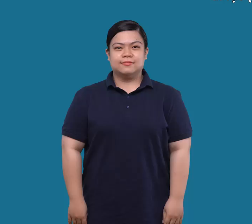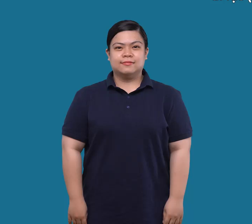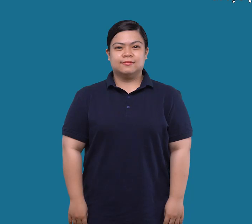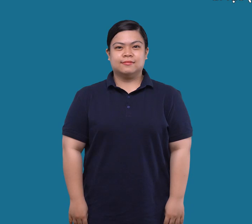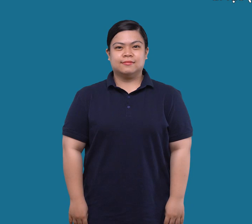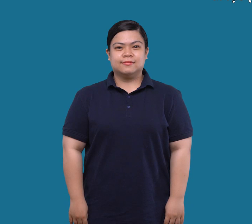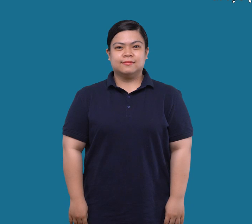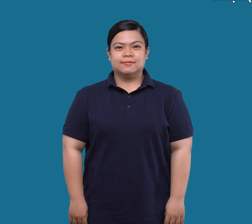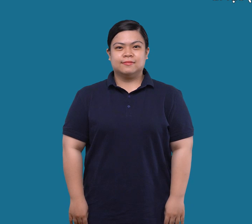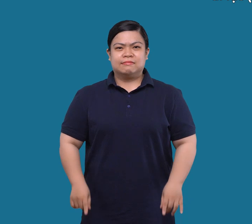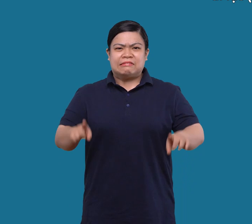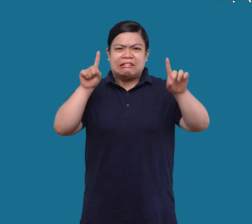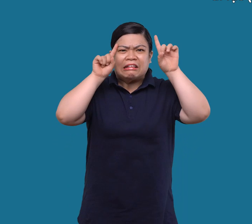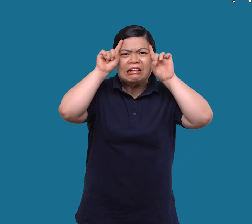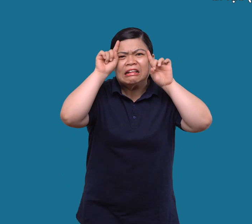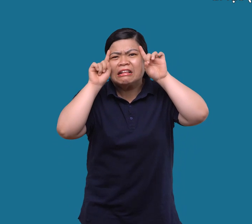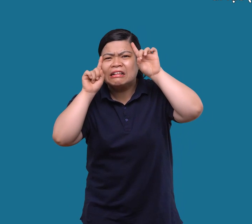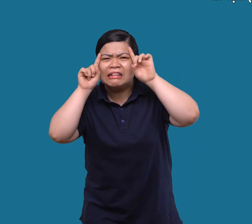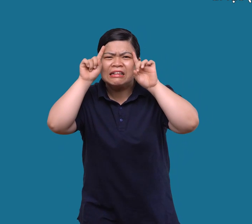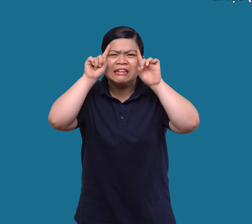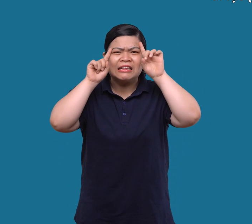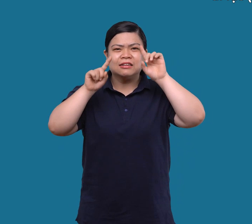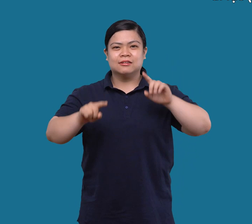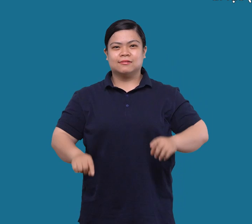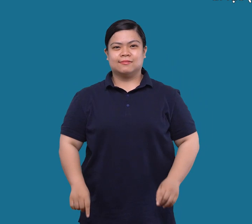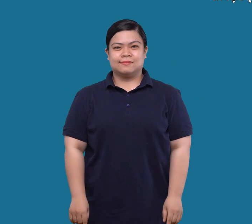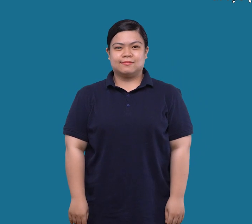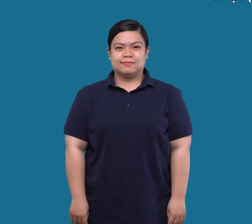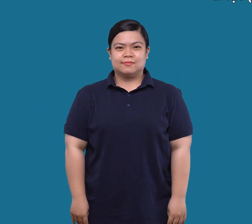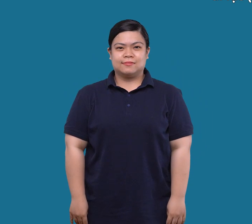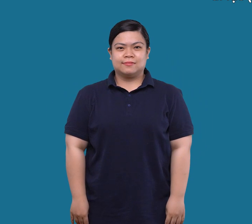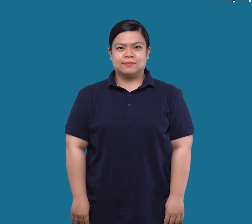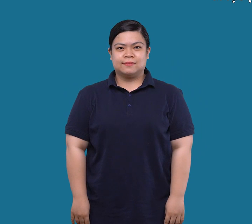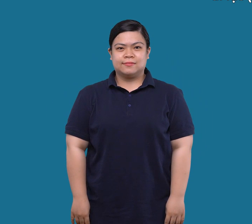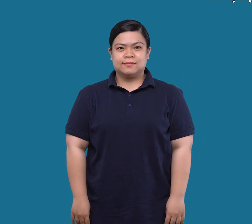đi lạc (đường, rừng..)